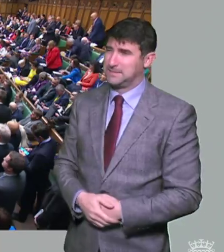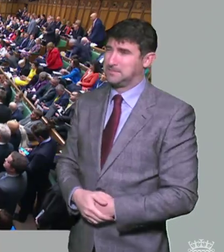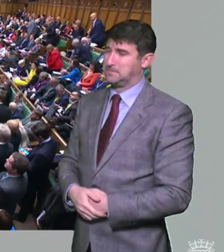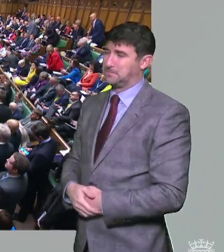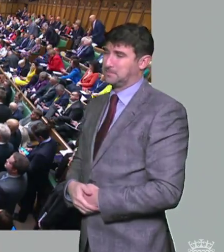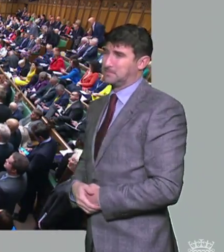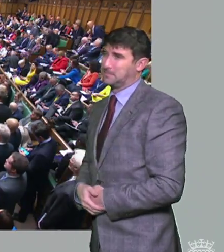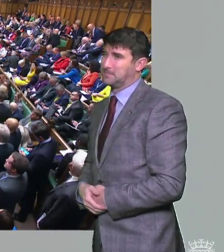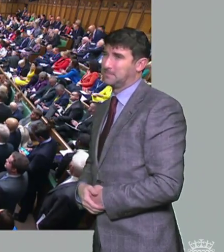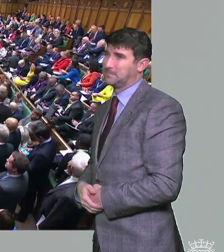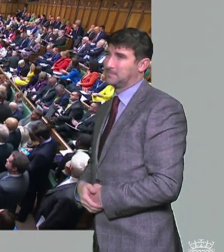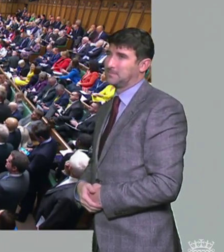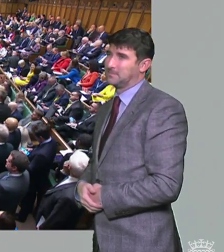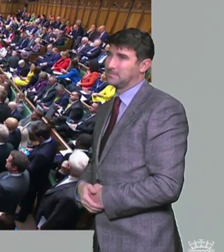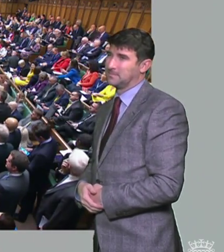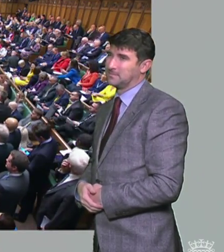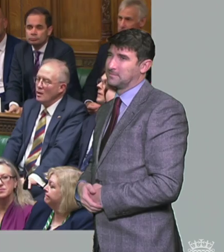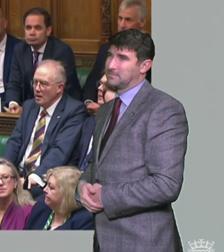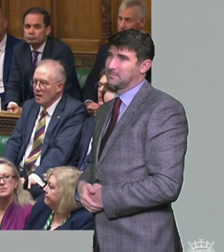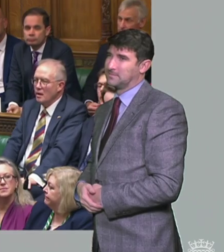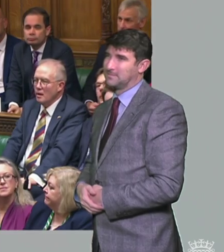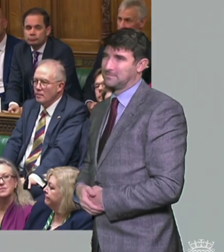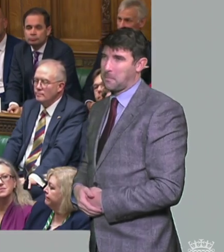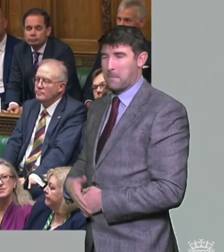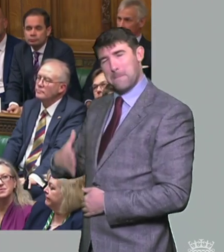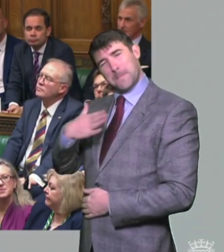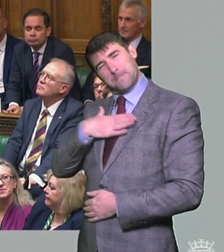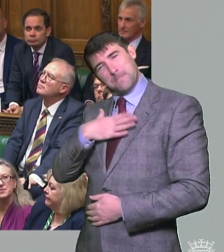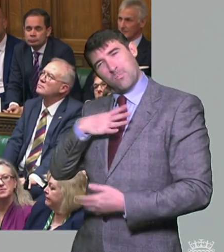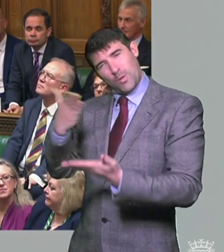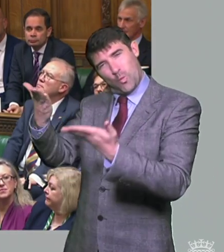I, too, welcome the Prime Minister to his place.